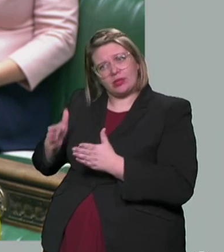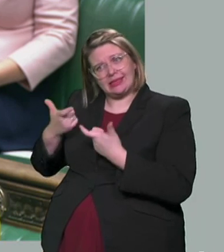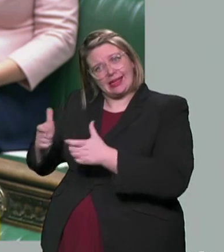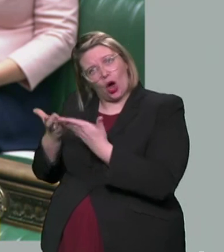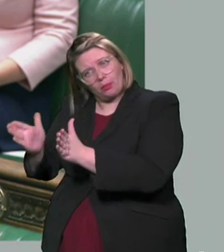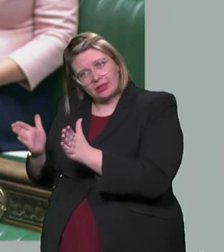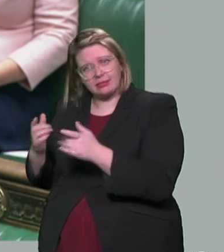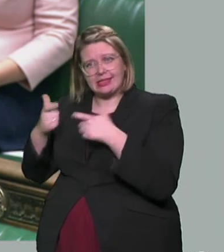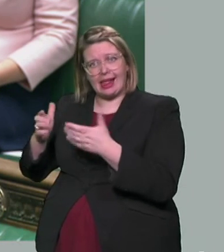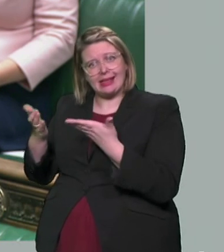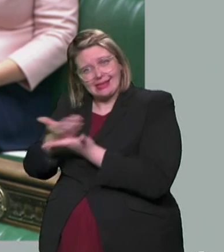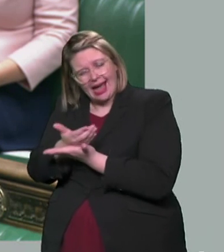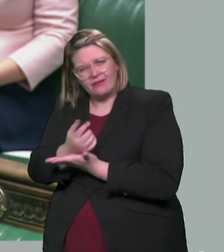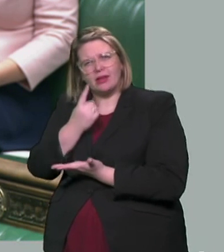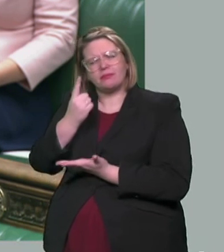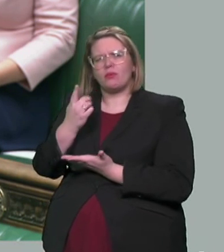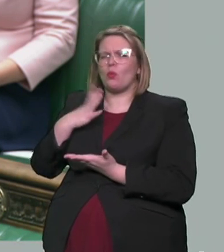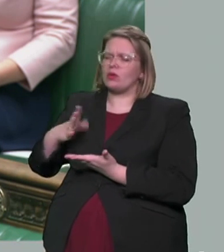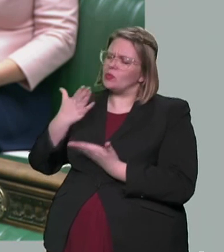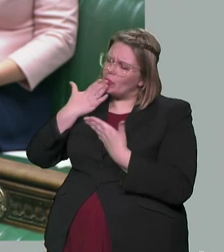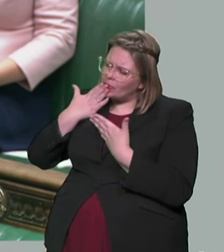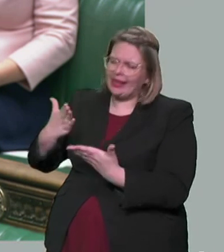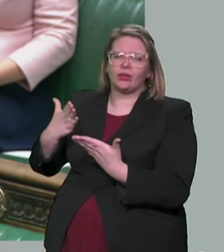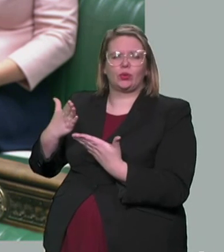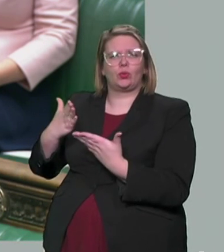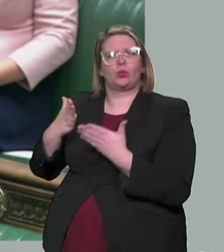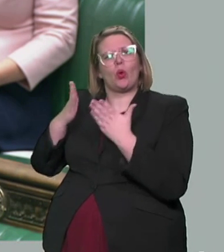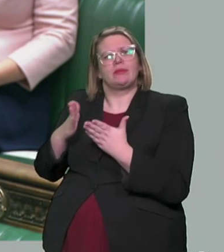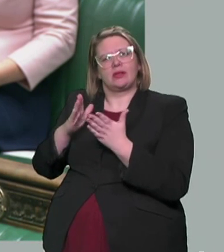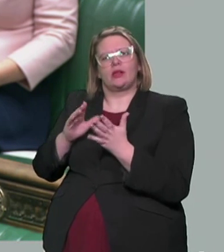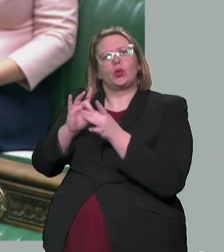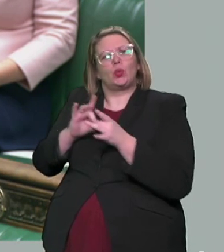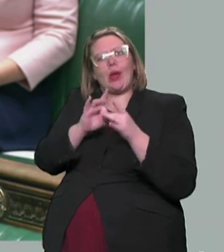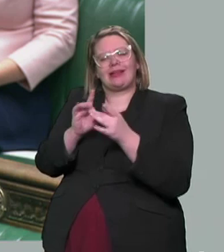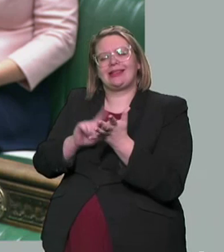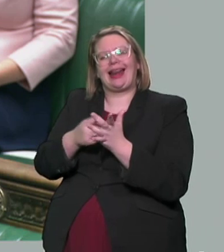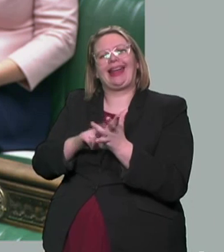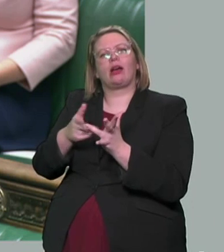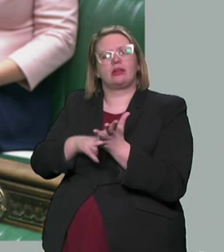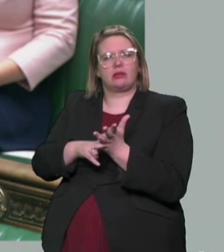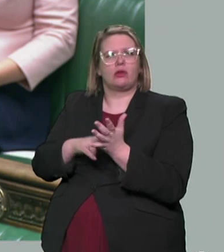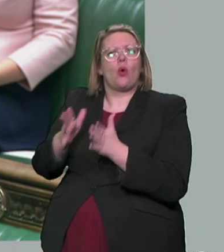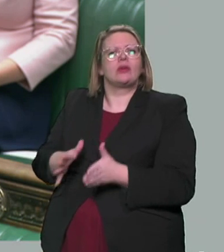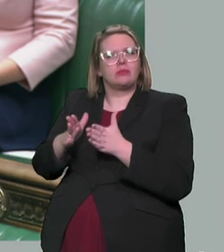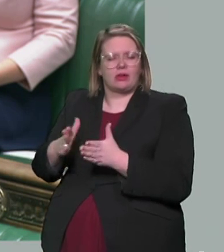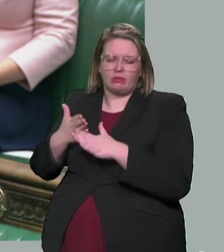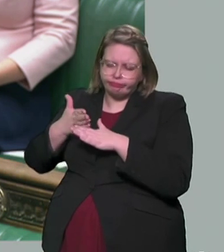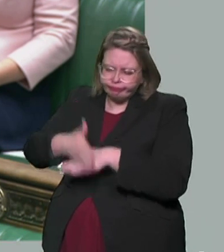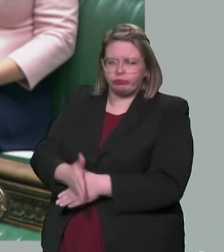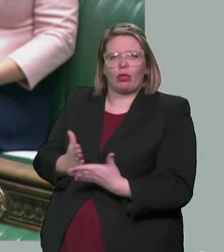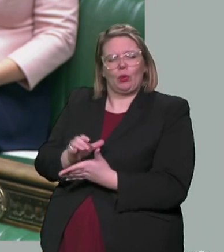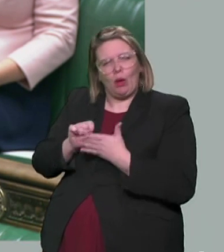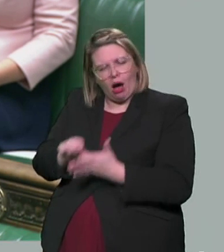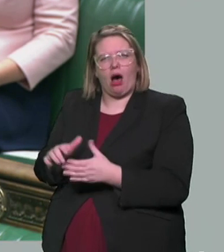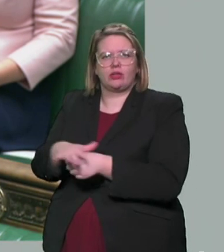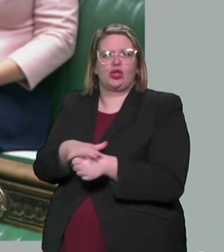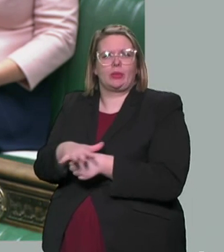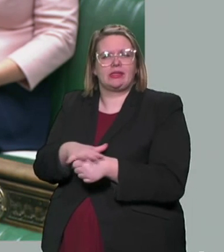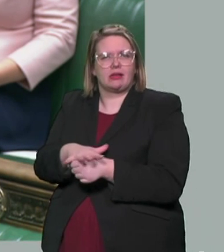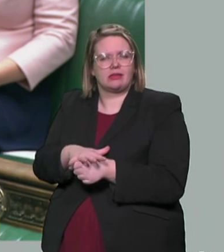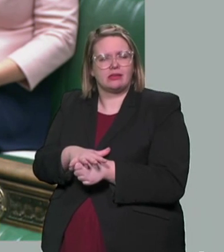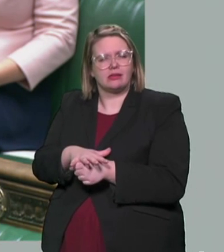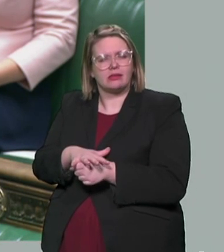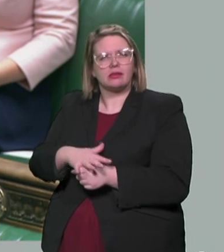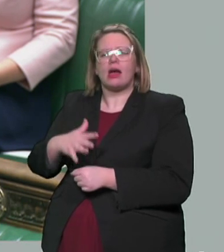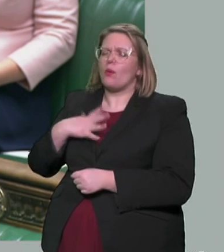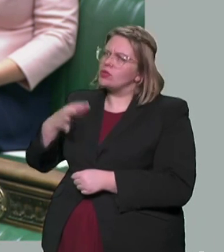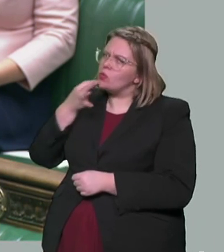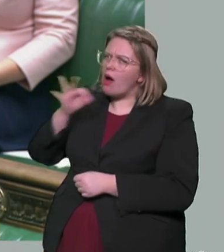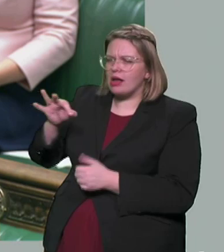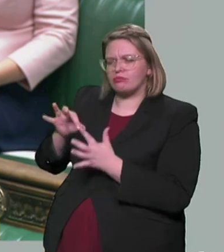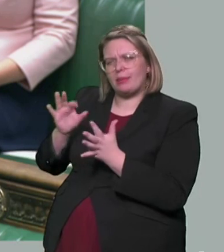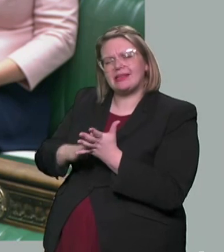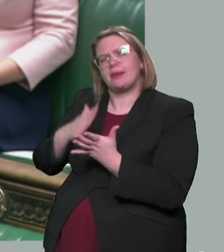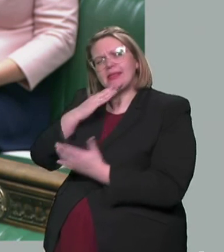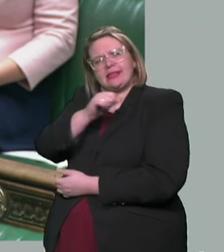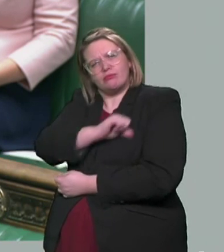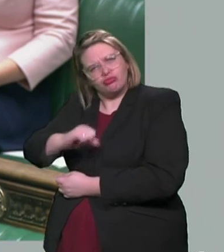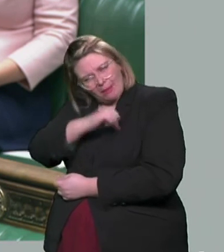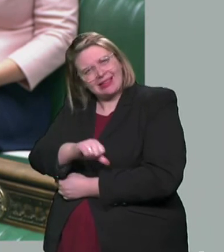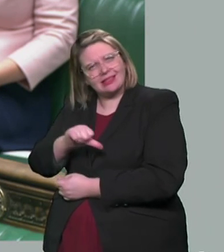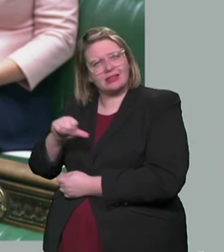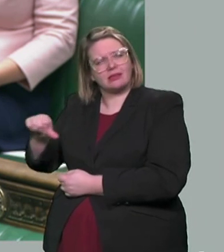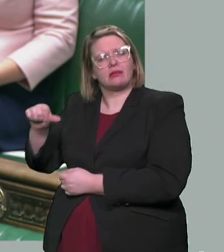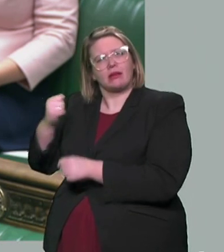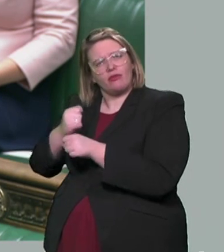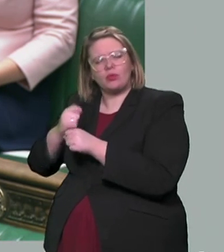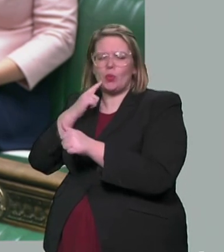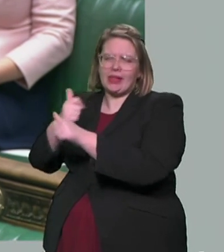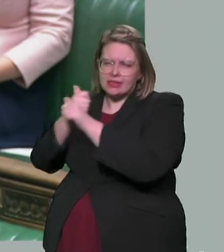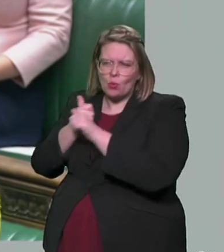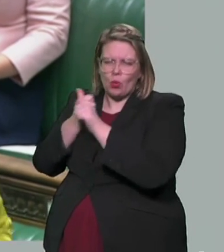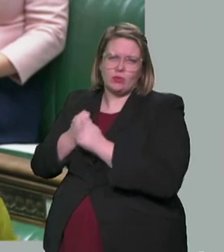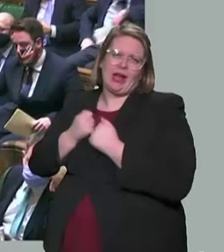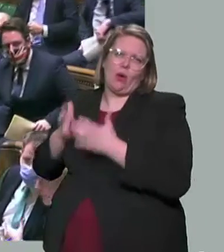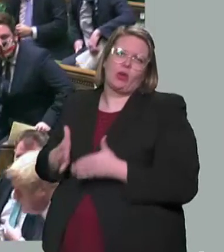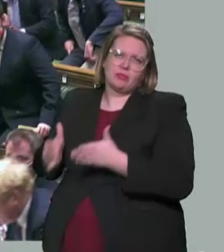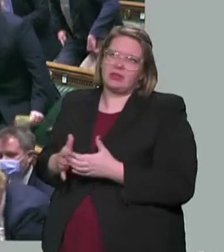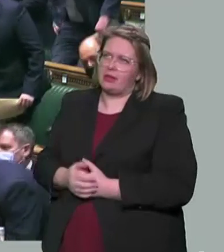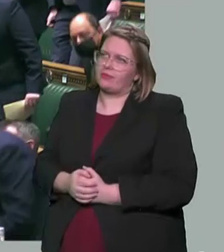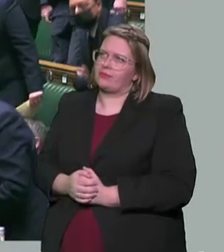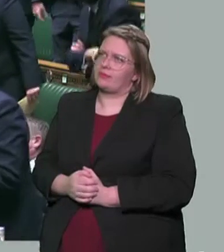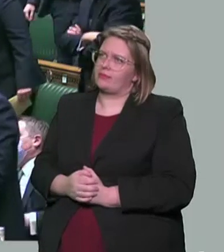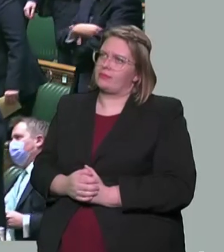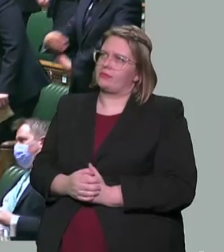Will my right honourable Friend join me in thanking the staff of United Lincolnshire Hospitals for their work and dedication under extraordinary circumstances, and will he give me his assurance that he will do all he can for United Lincolnshire Hospitals, and that his Government will provide it with all the support that is necessary?